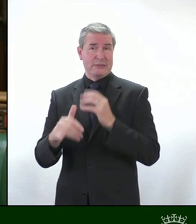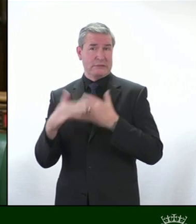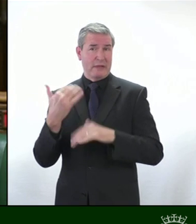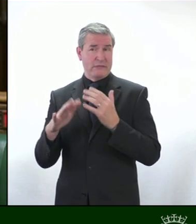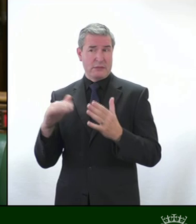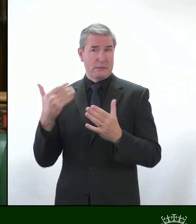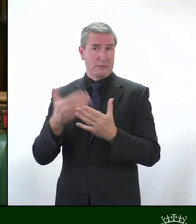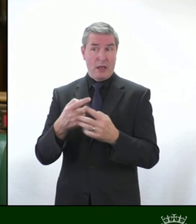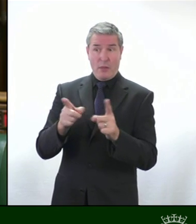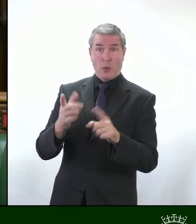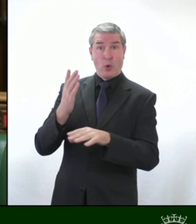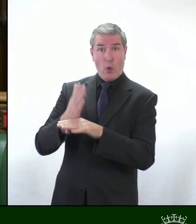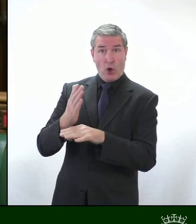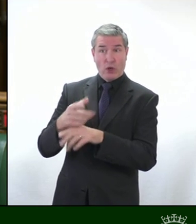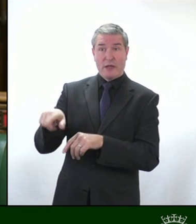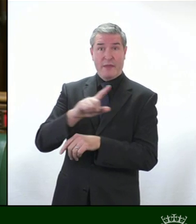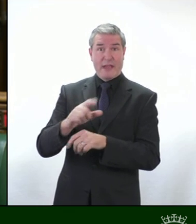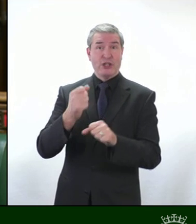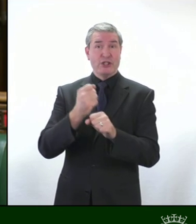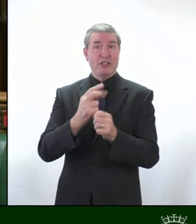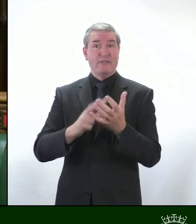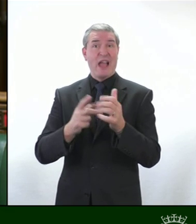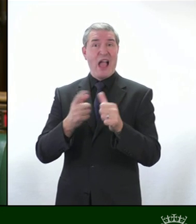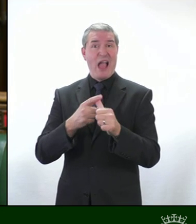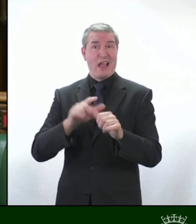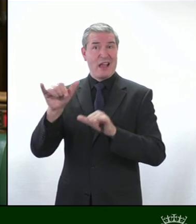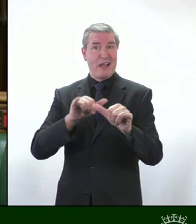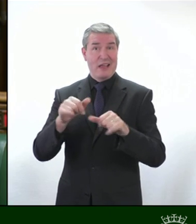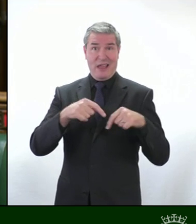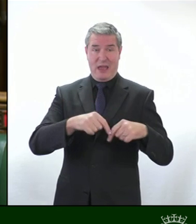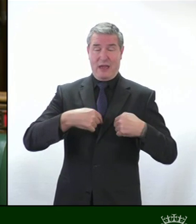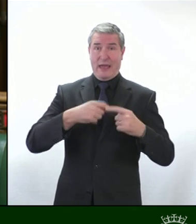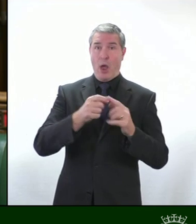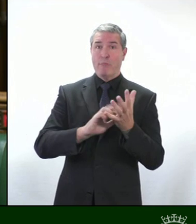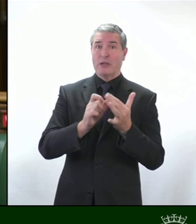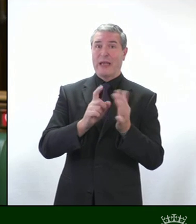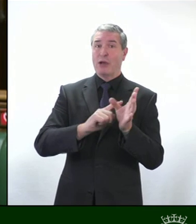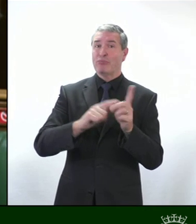Many workers and their families at GE Aviation in Pontypridd have been financially ruined.